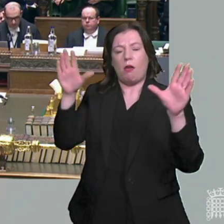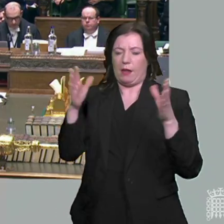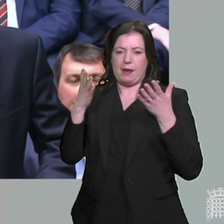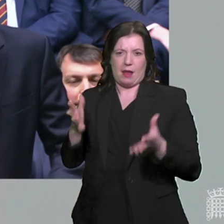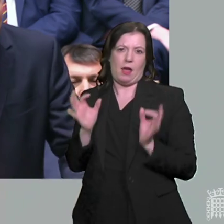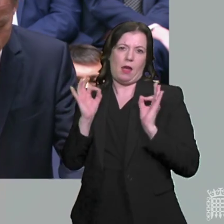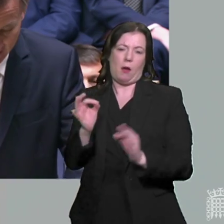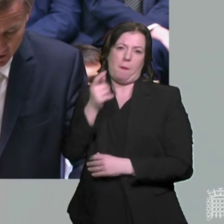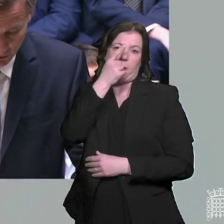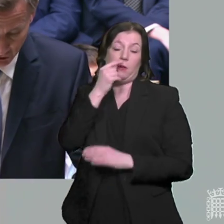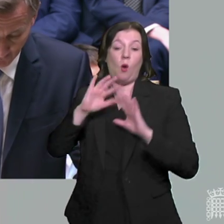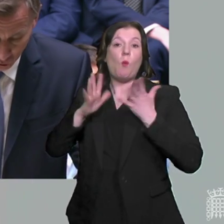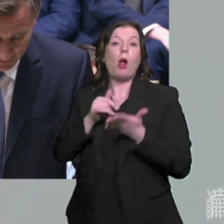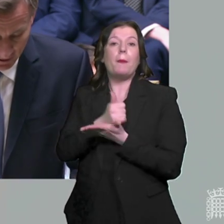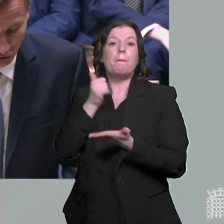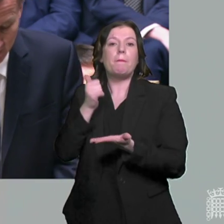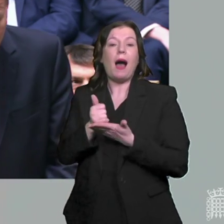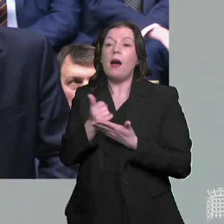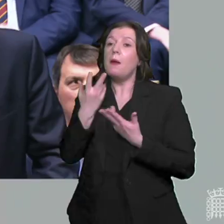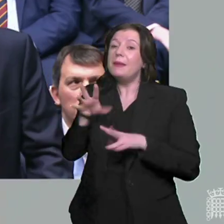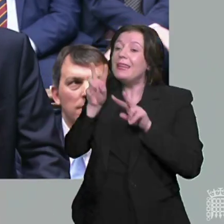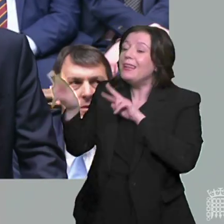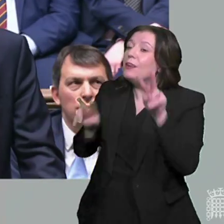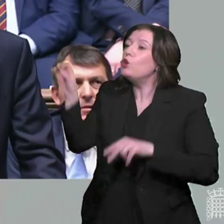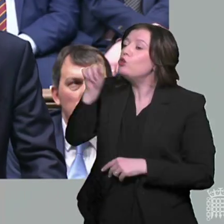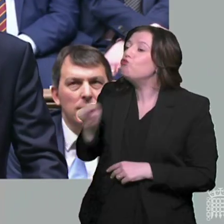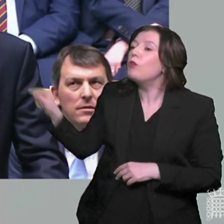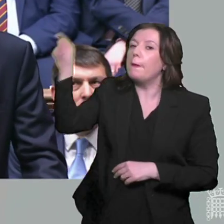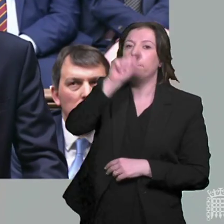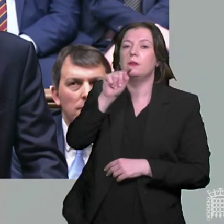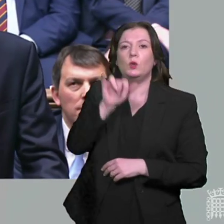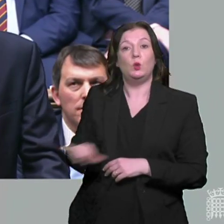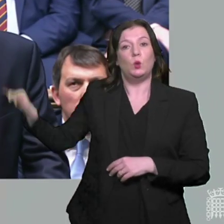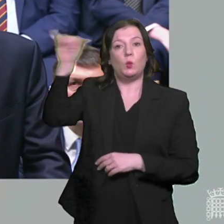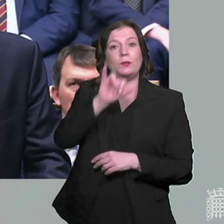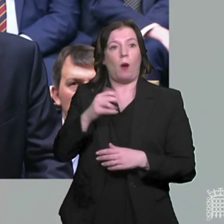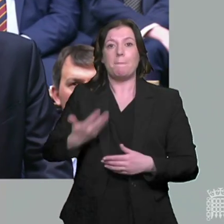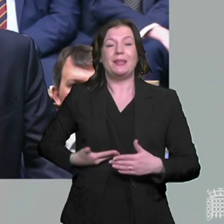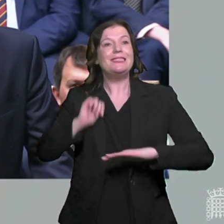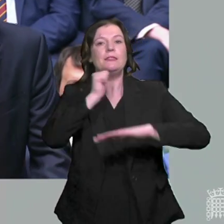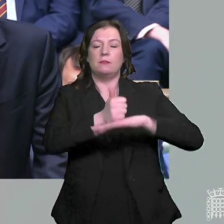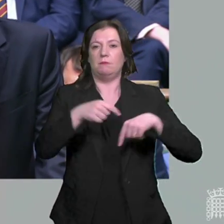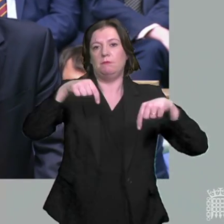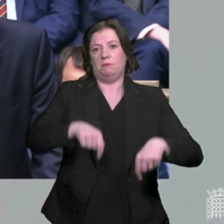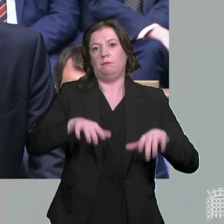The World Bank said that of all big European countries, we are the best place to do business.